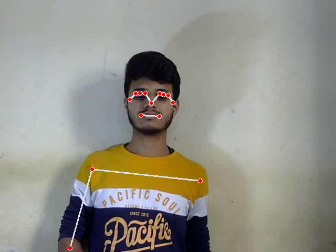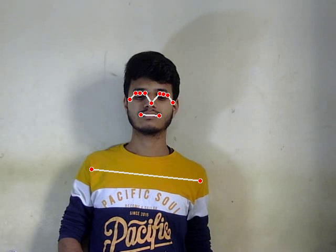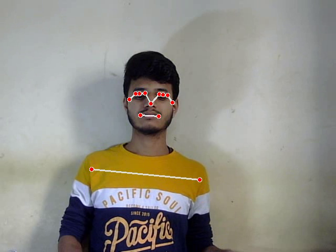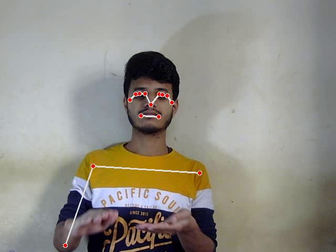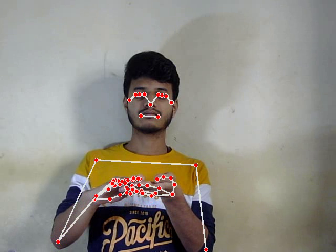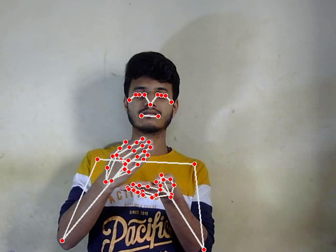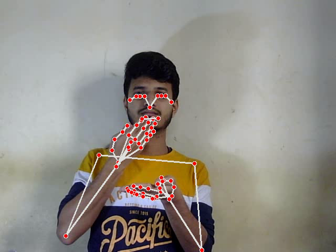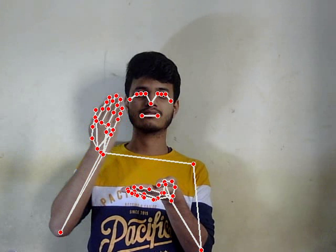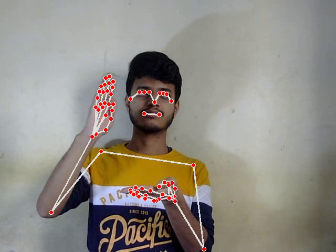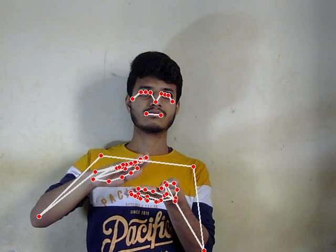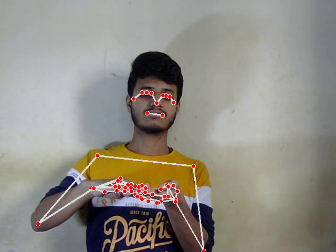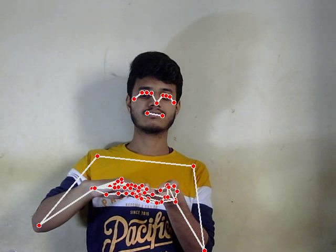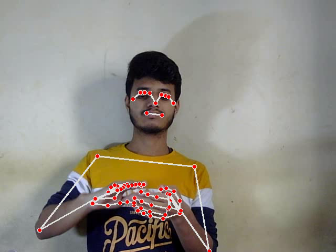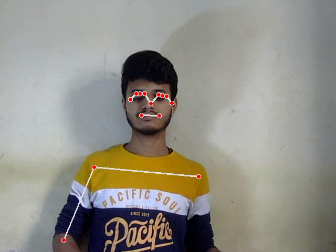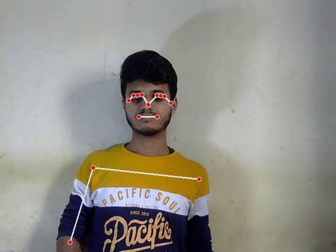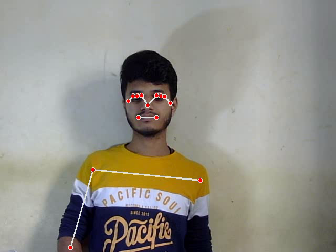bad